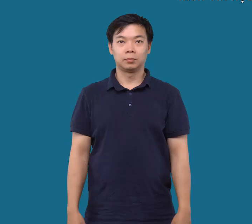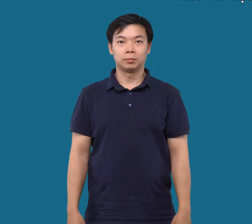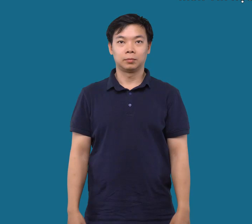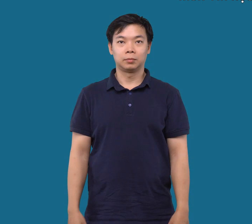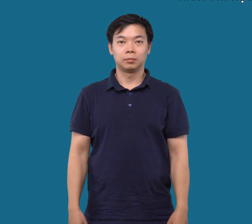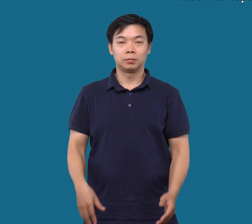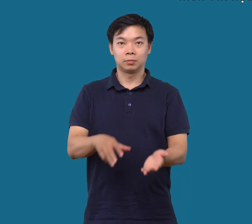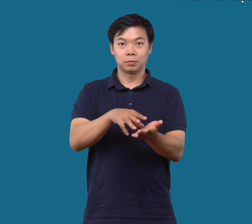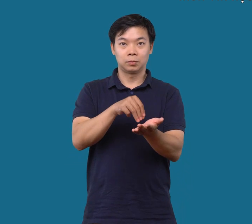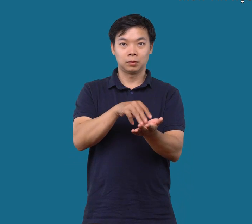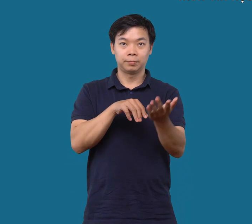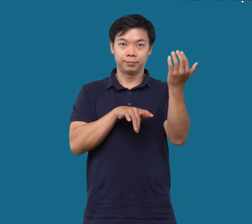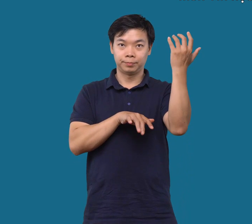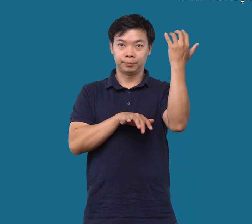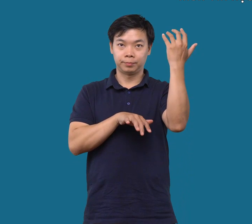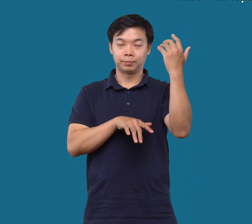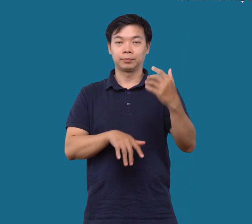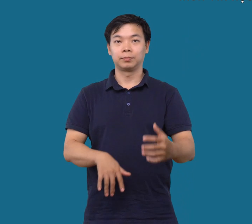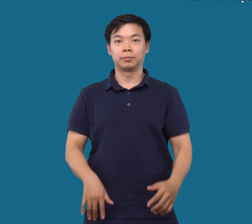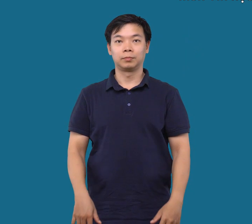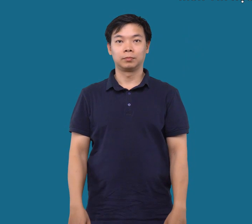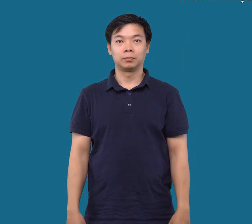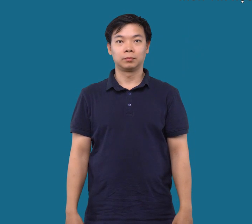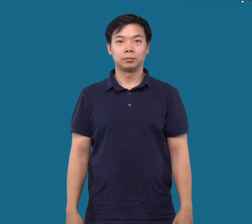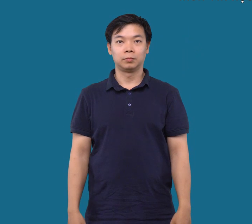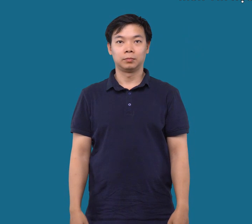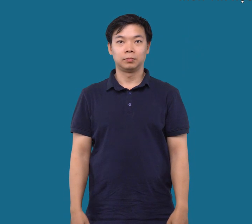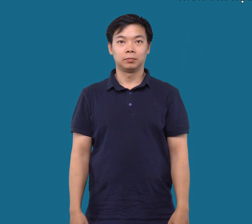môn Tin học và Công nghệ